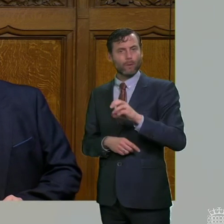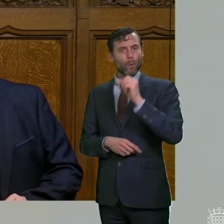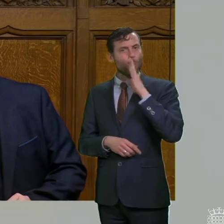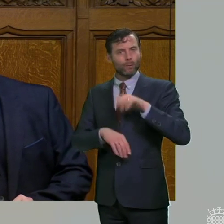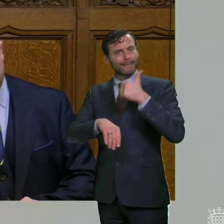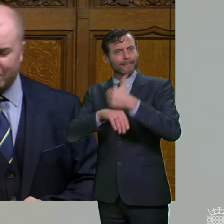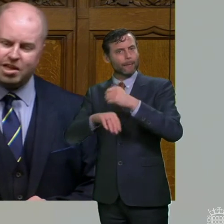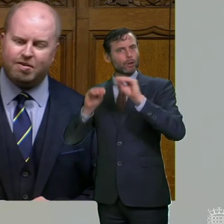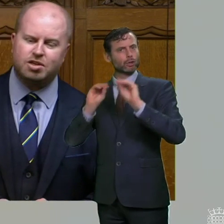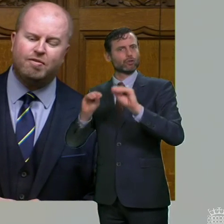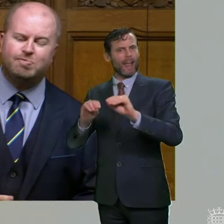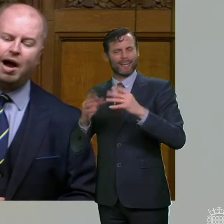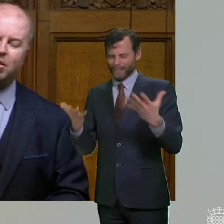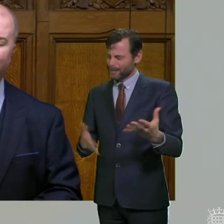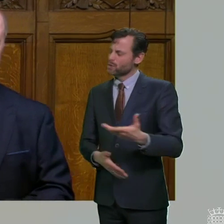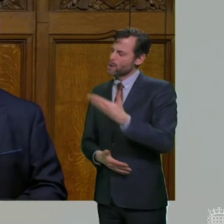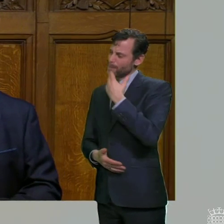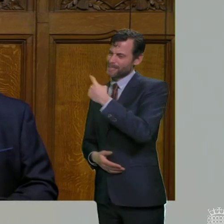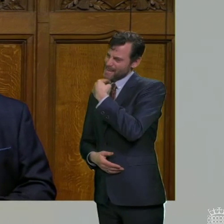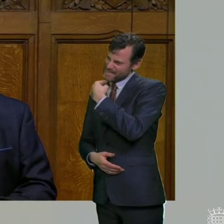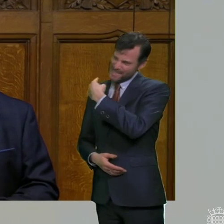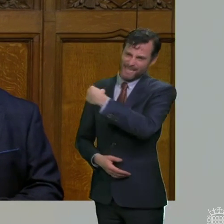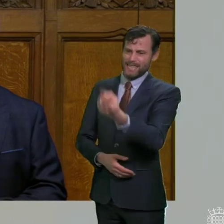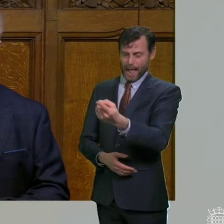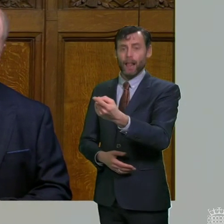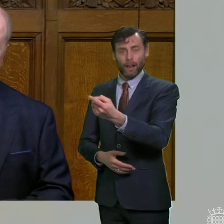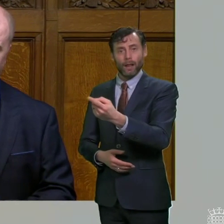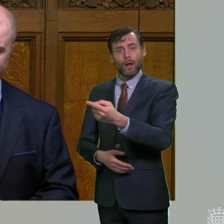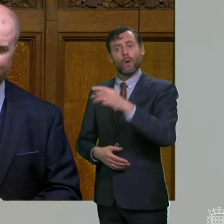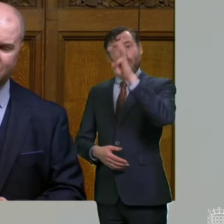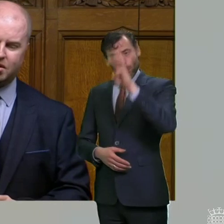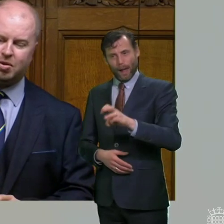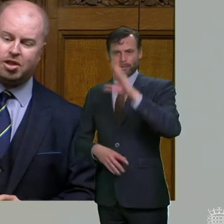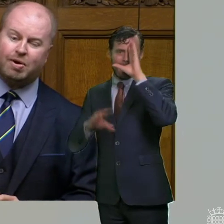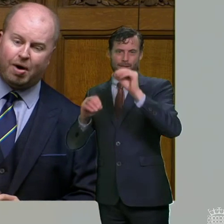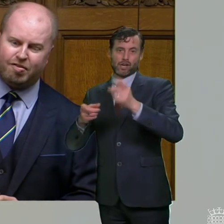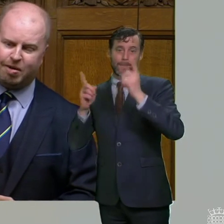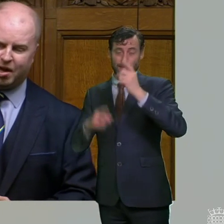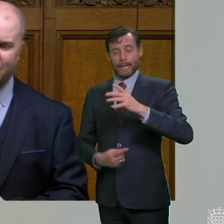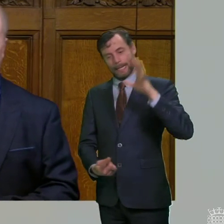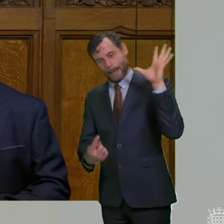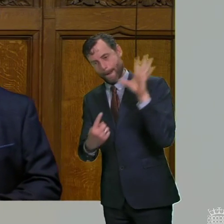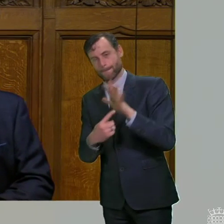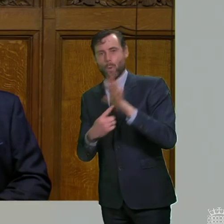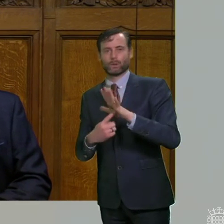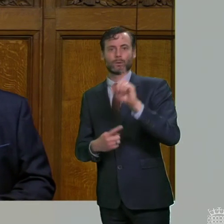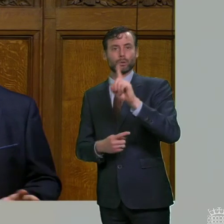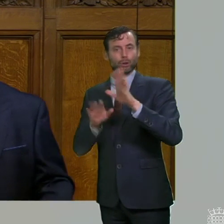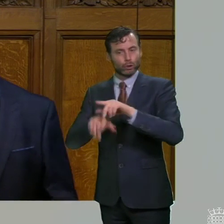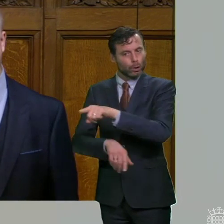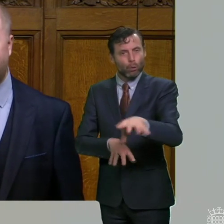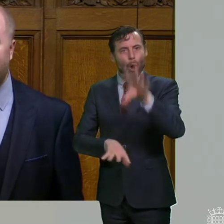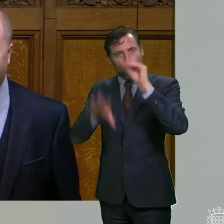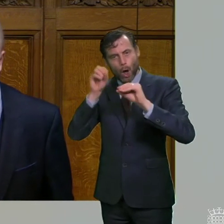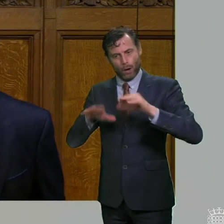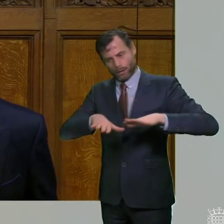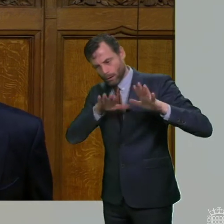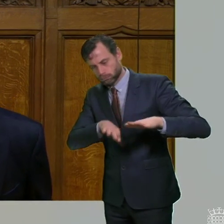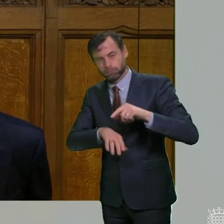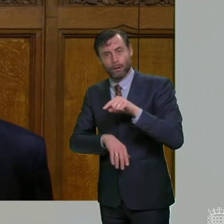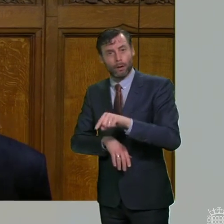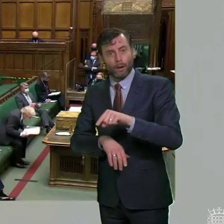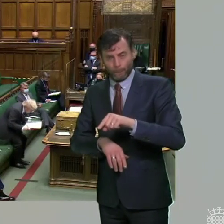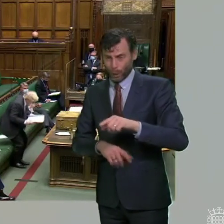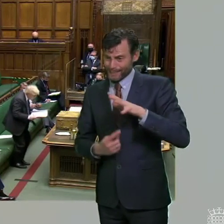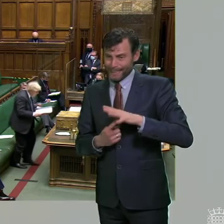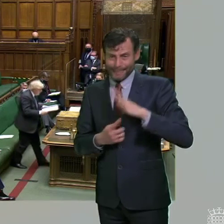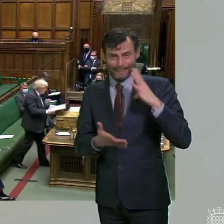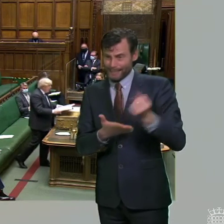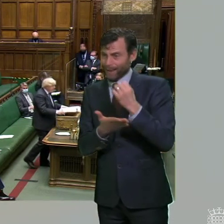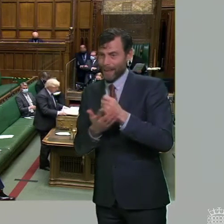Will my right honourable Friend throw the weight of his office behind my campaign to have CPR skills taught in Wales, so that the Maguire family, and those like them, no longer have to suffer such tragic circumstances?